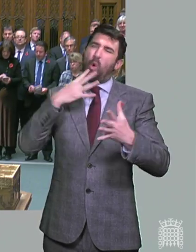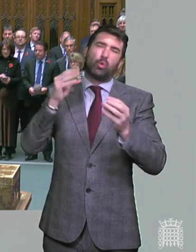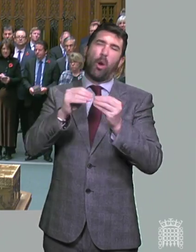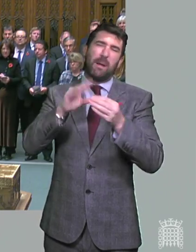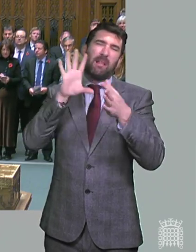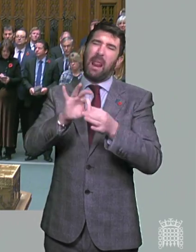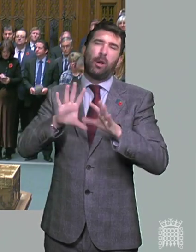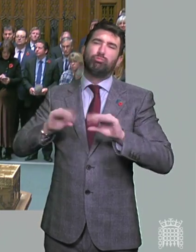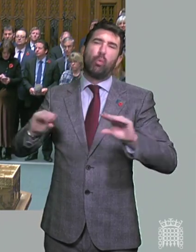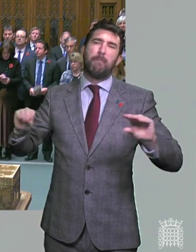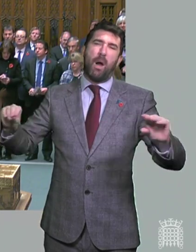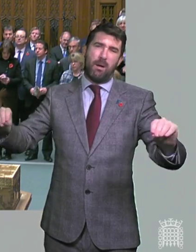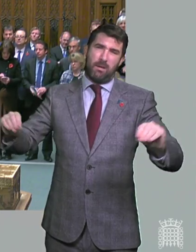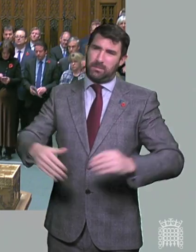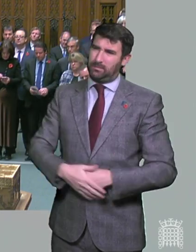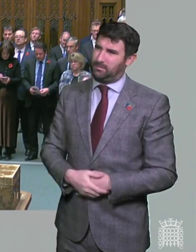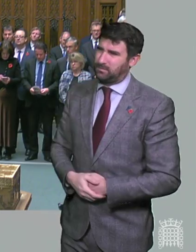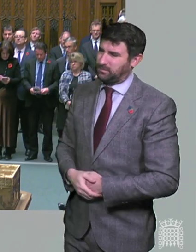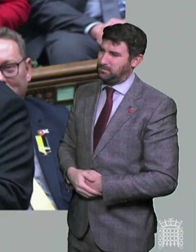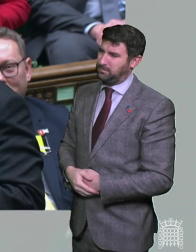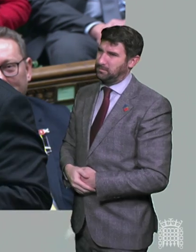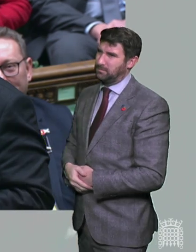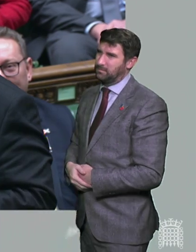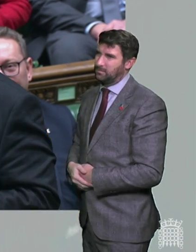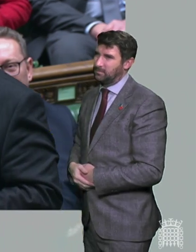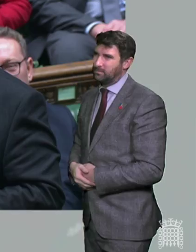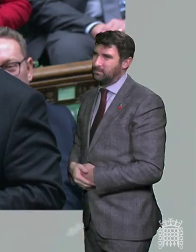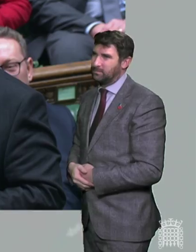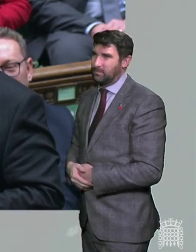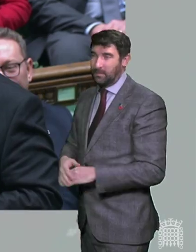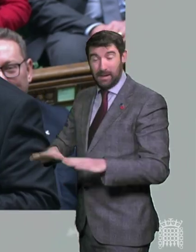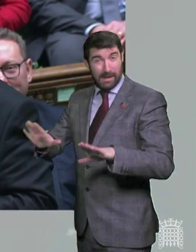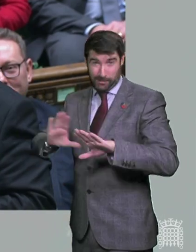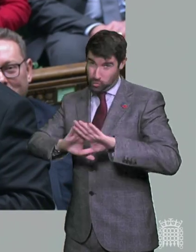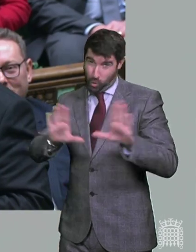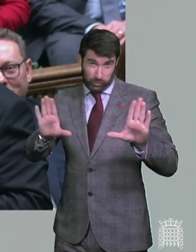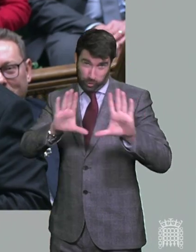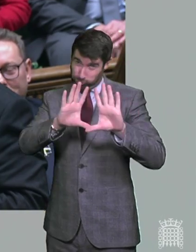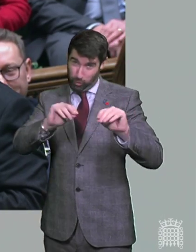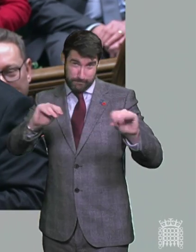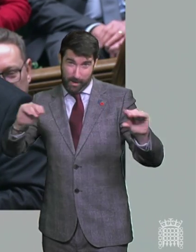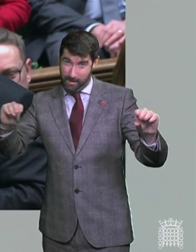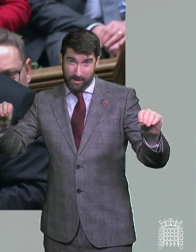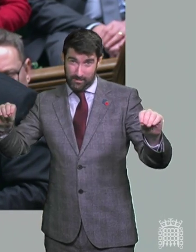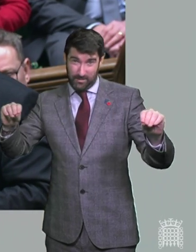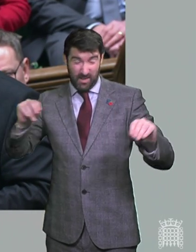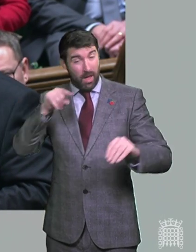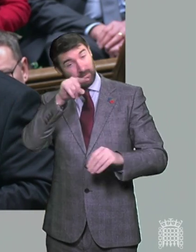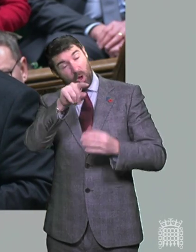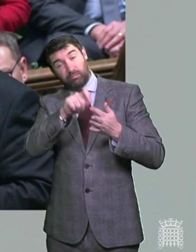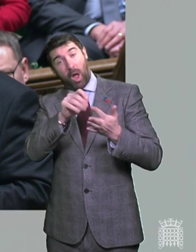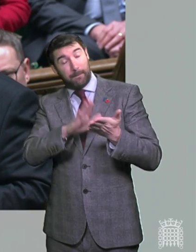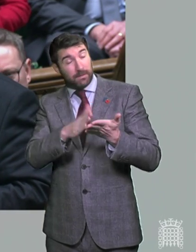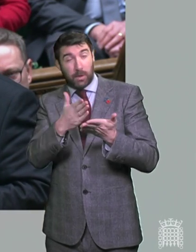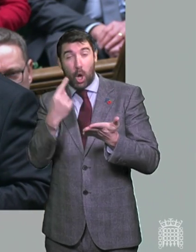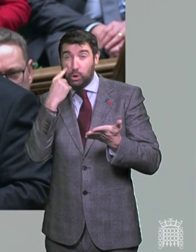I am afraid that it is not speculation. The Prime Minister clearly does not get how corrupt this all looks to people in Scotland.